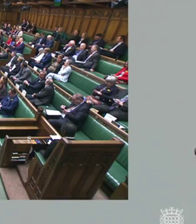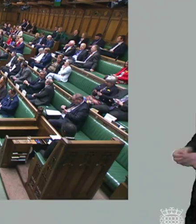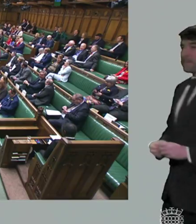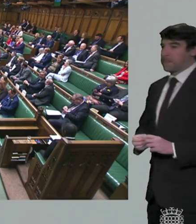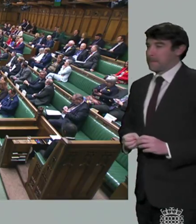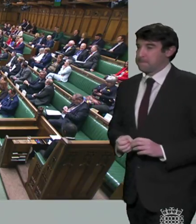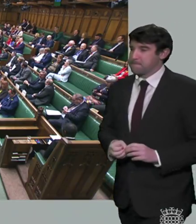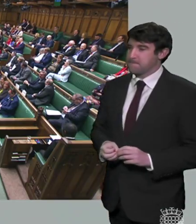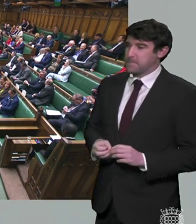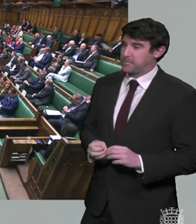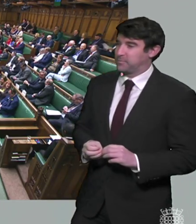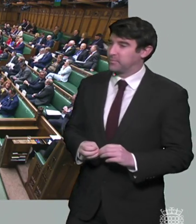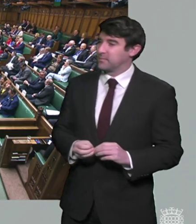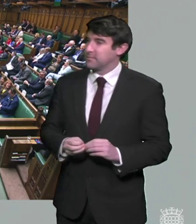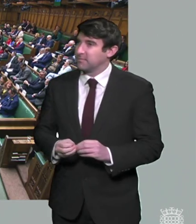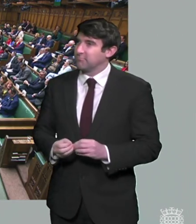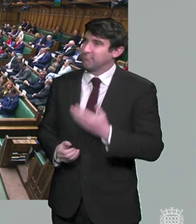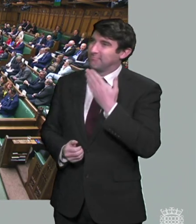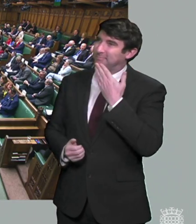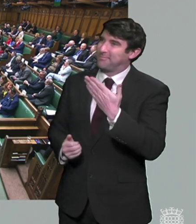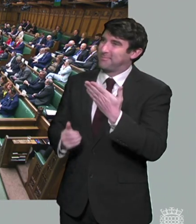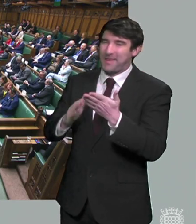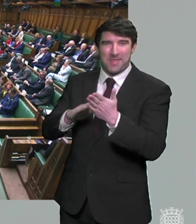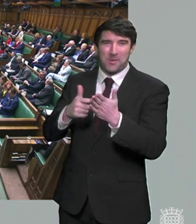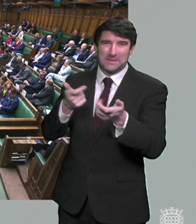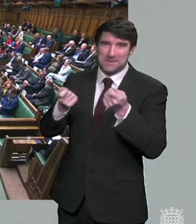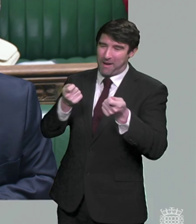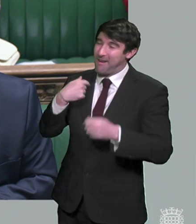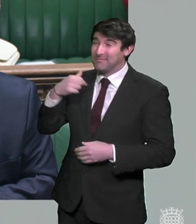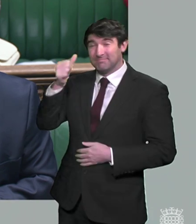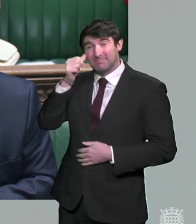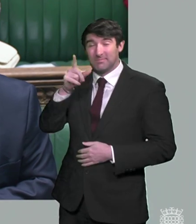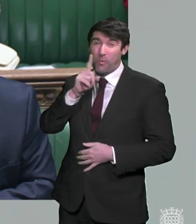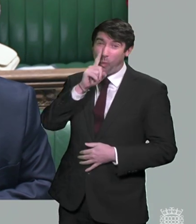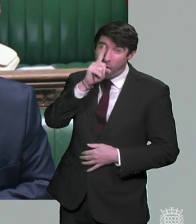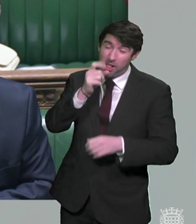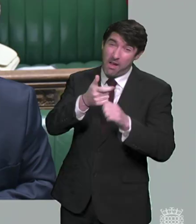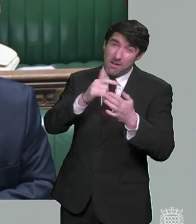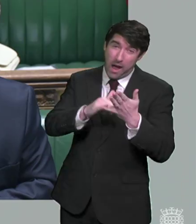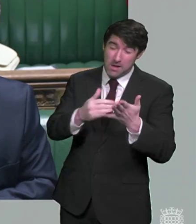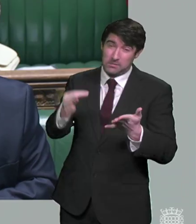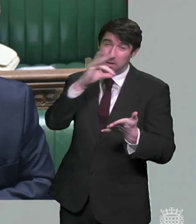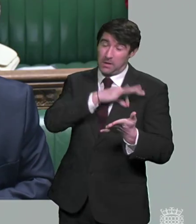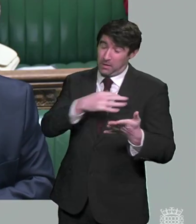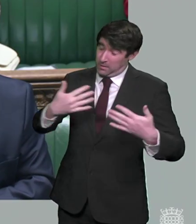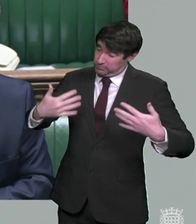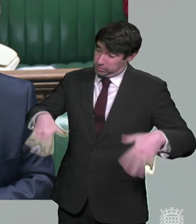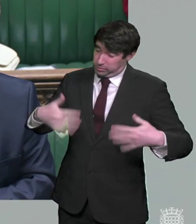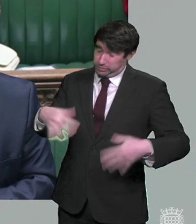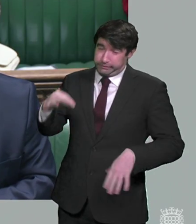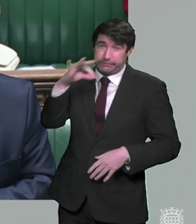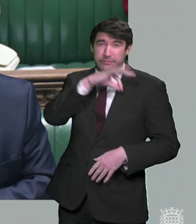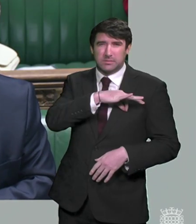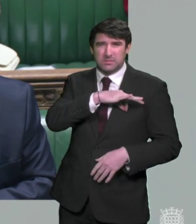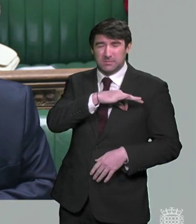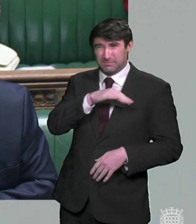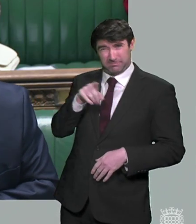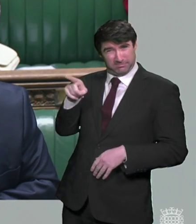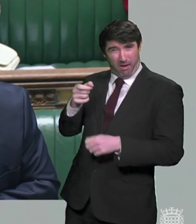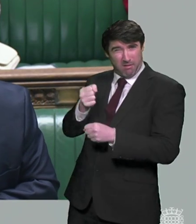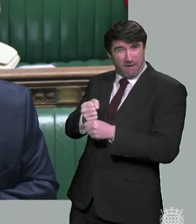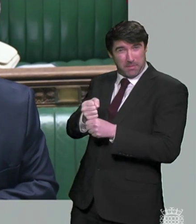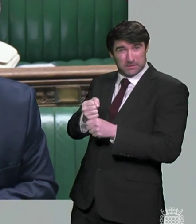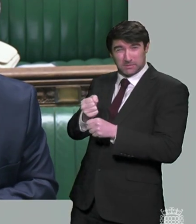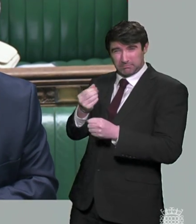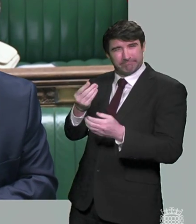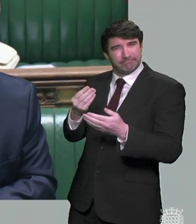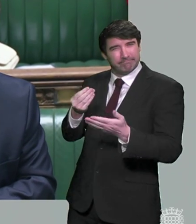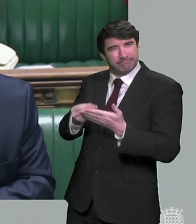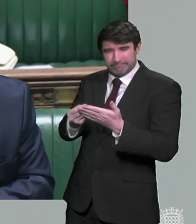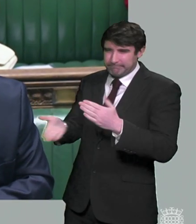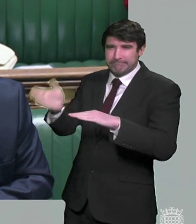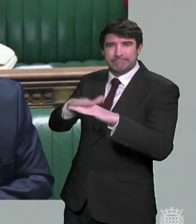We know that oil and gas producers have been making record profits for more than 18 months, but the Government’s paltry windfall tax began in May last year.